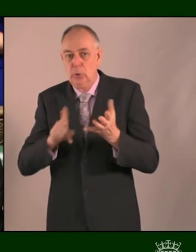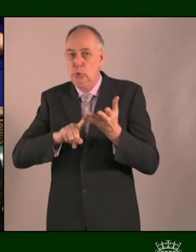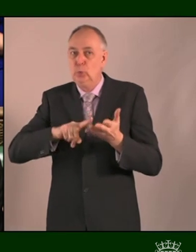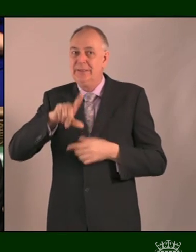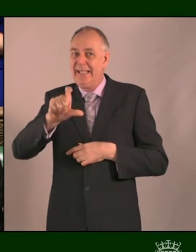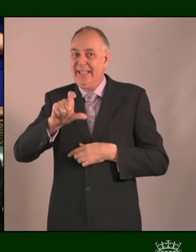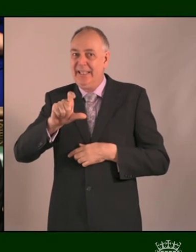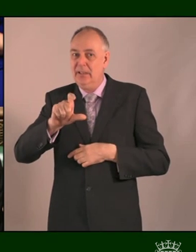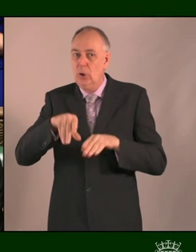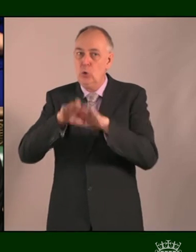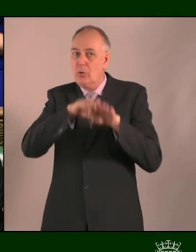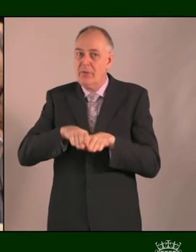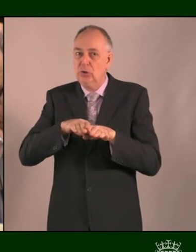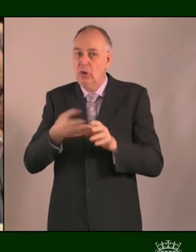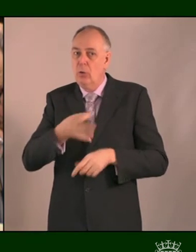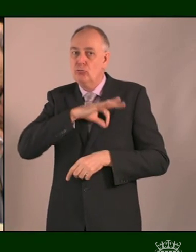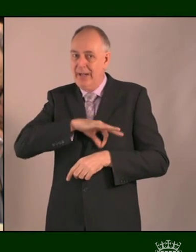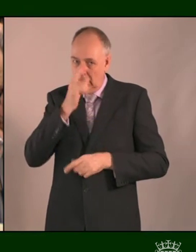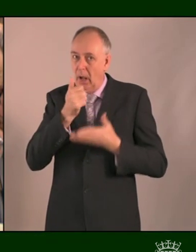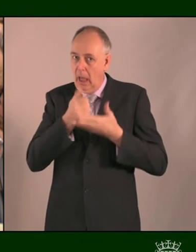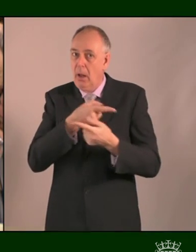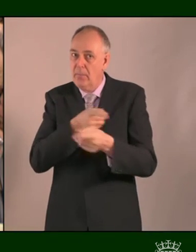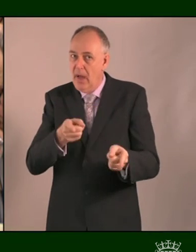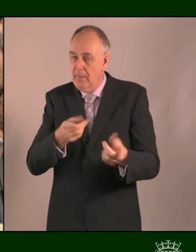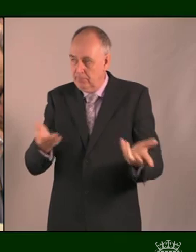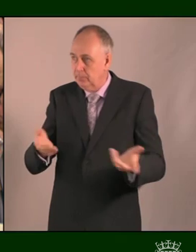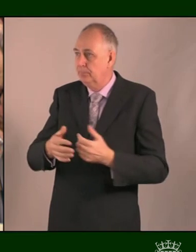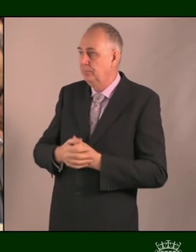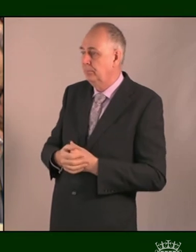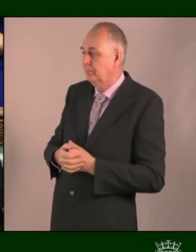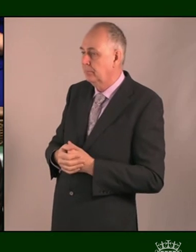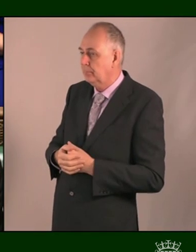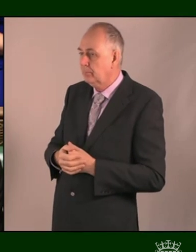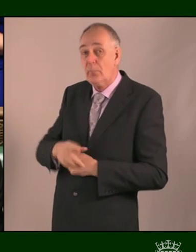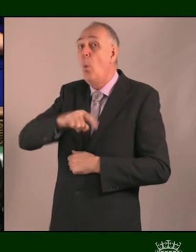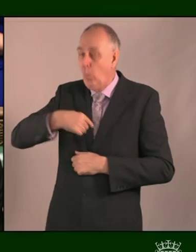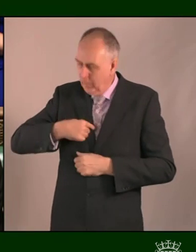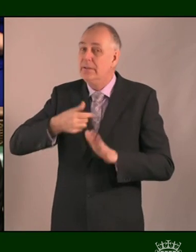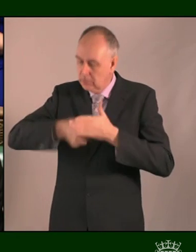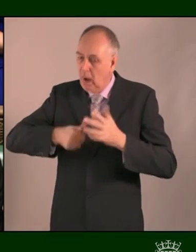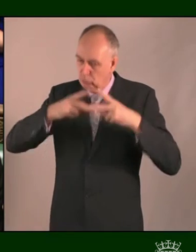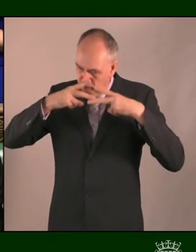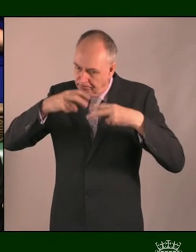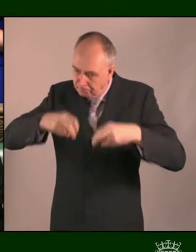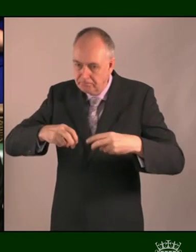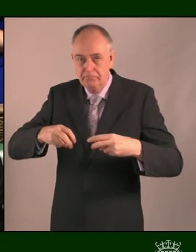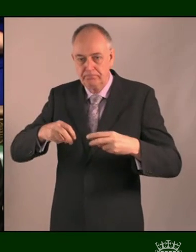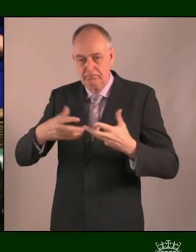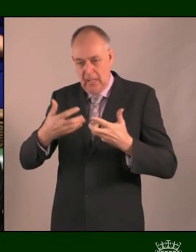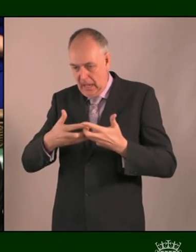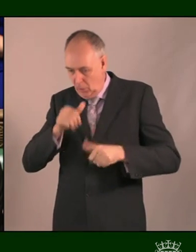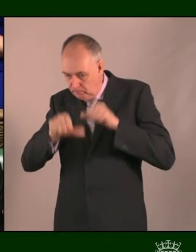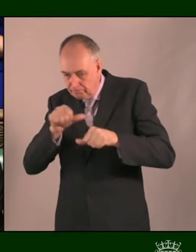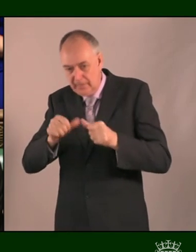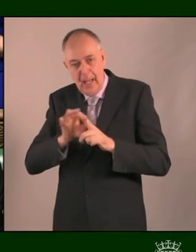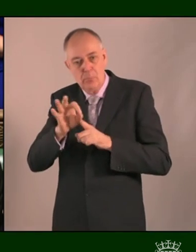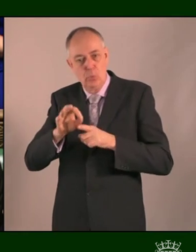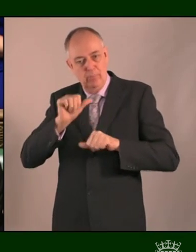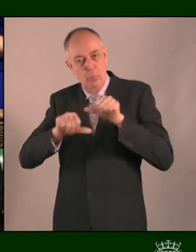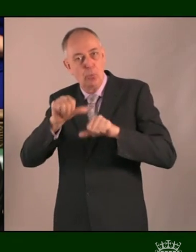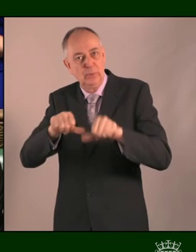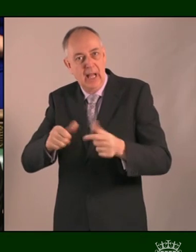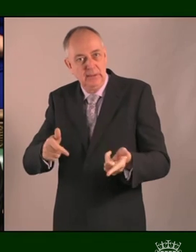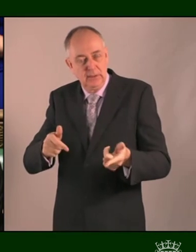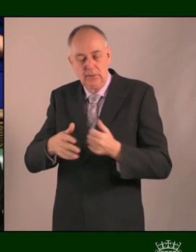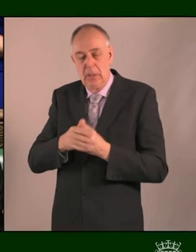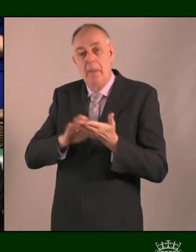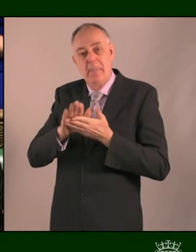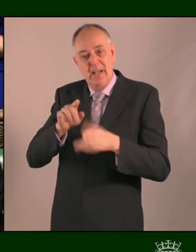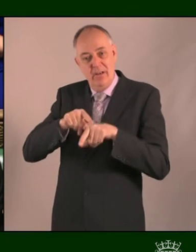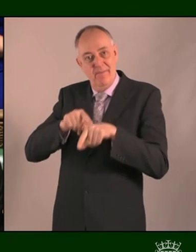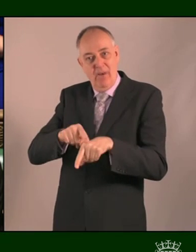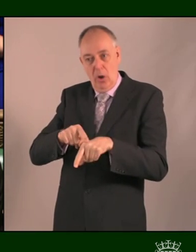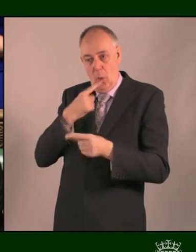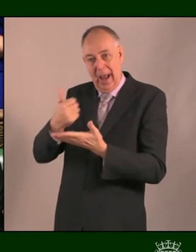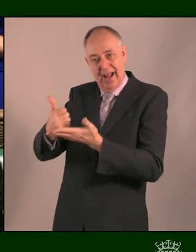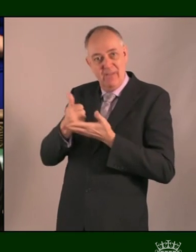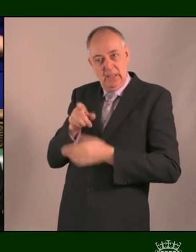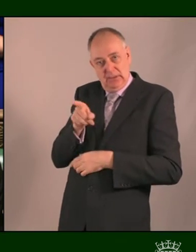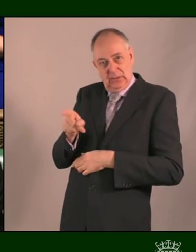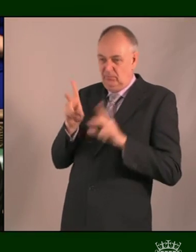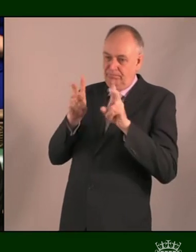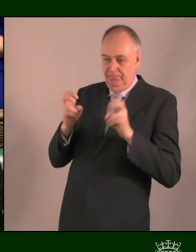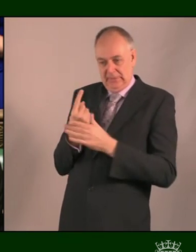We are urgently looking at the application process to reflect on the advice on self-isolation.